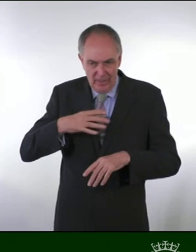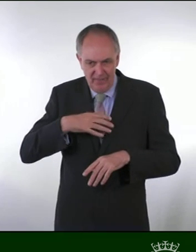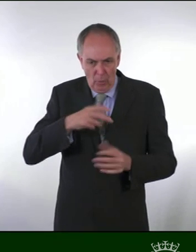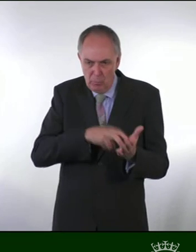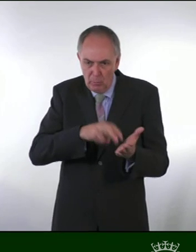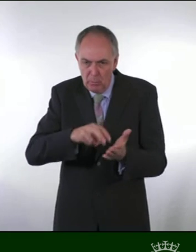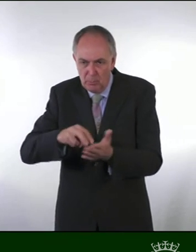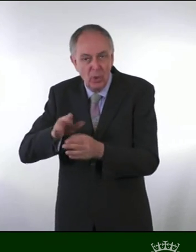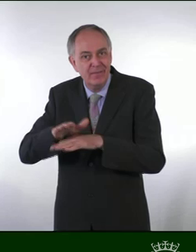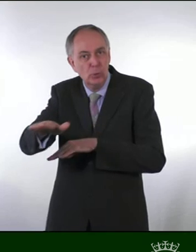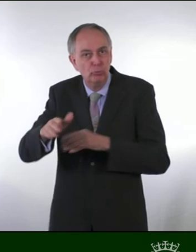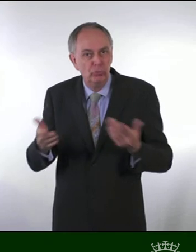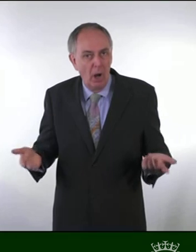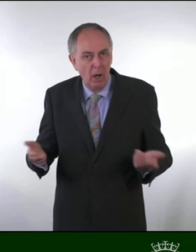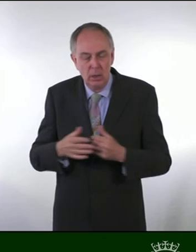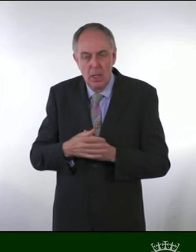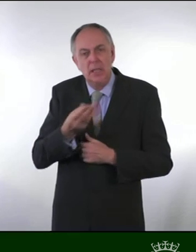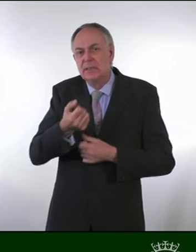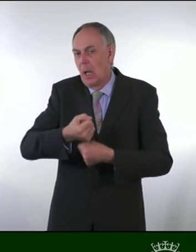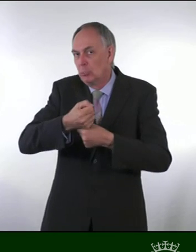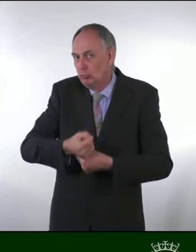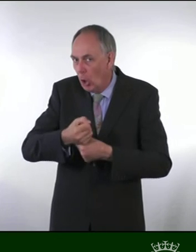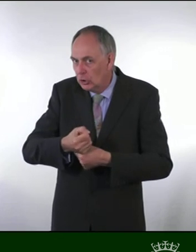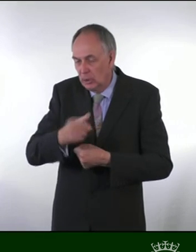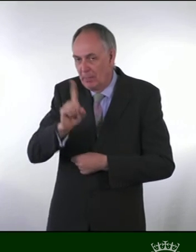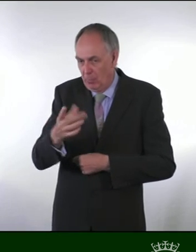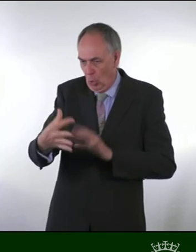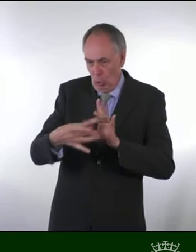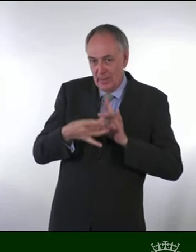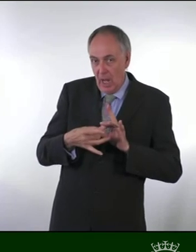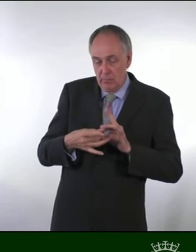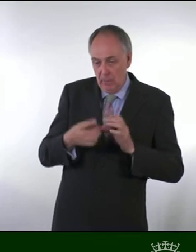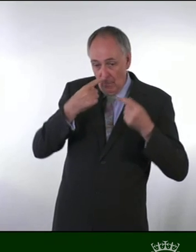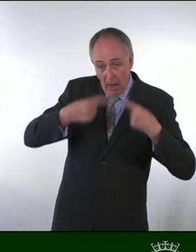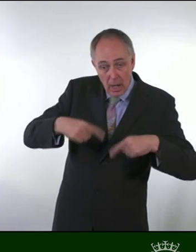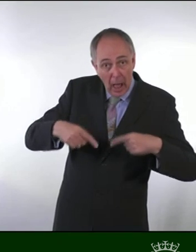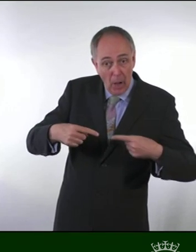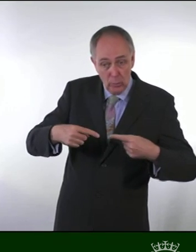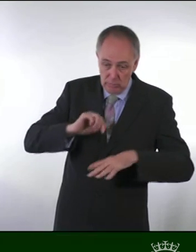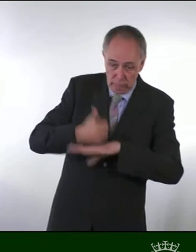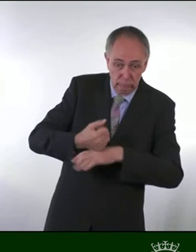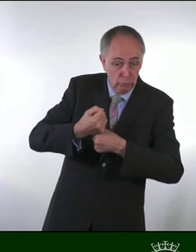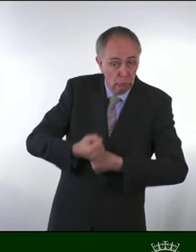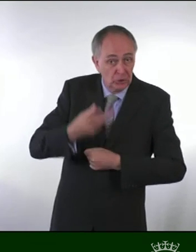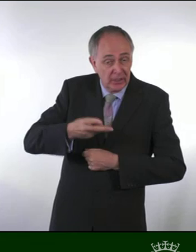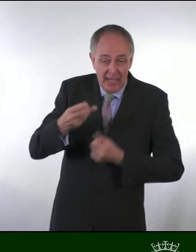Church leaders of Loughborough have also contacted me about access to churches both for services and to help to tackle loneliness.